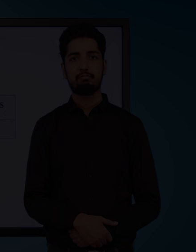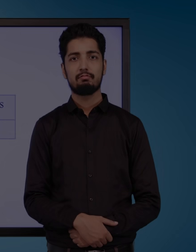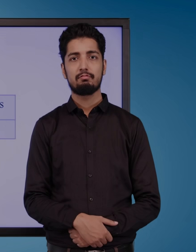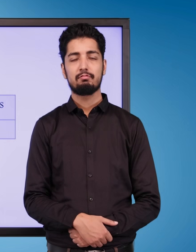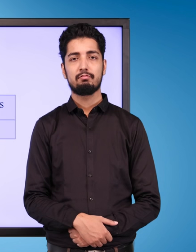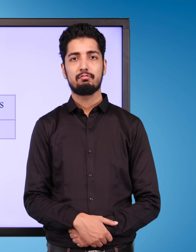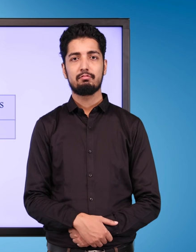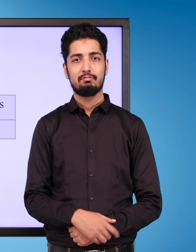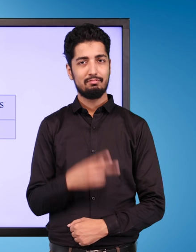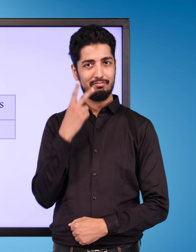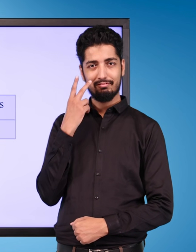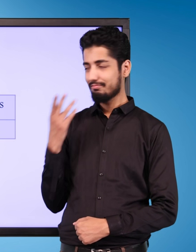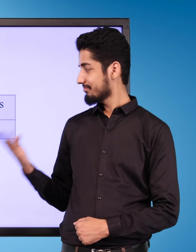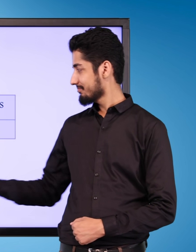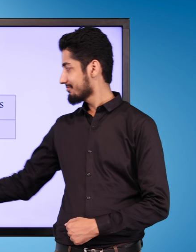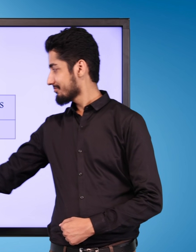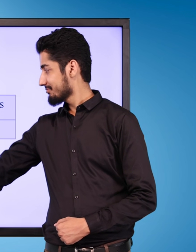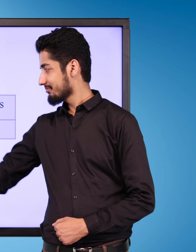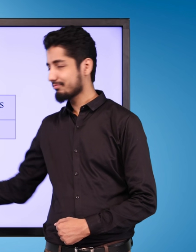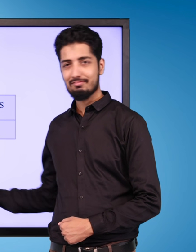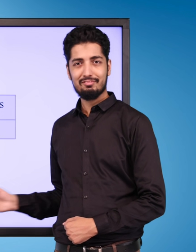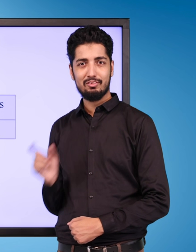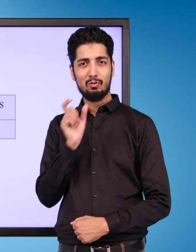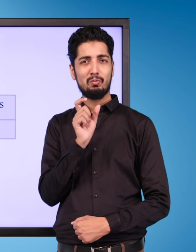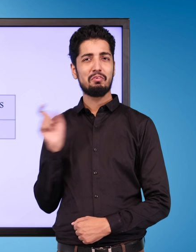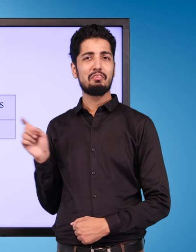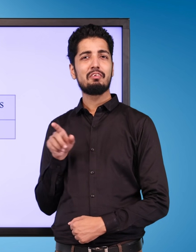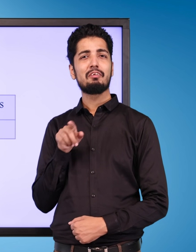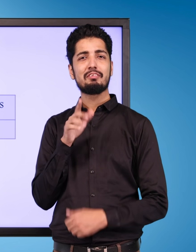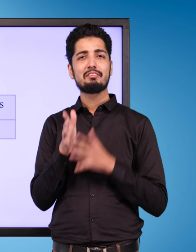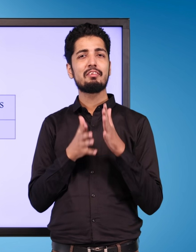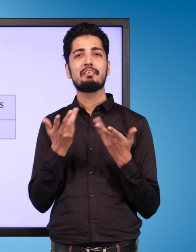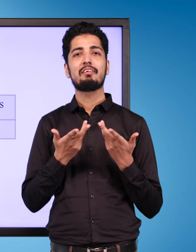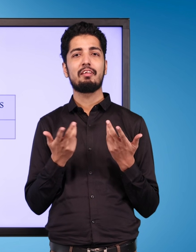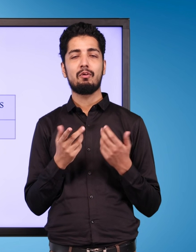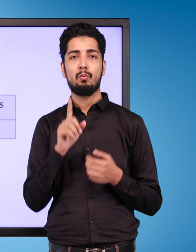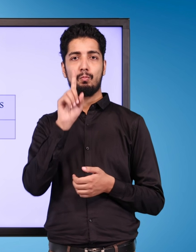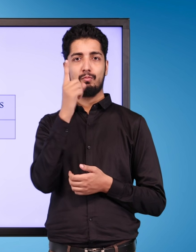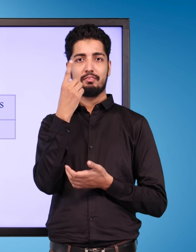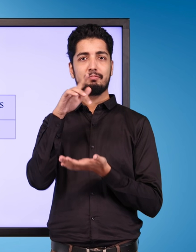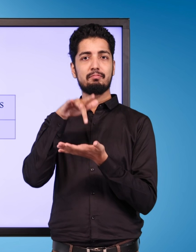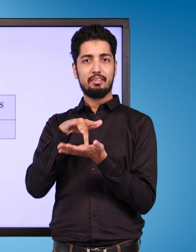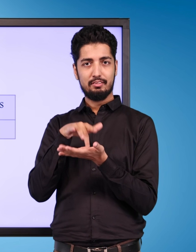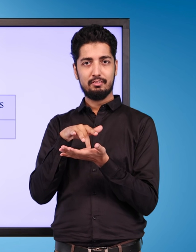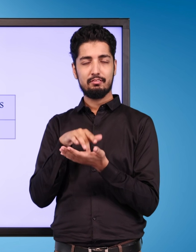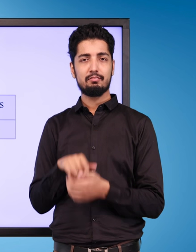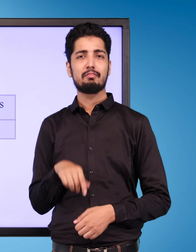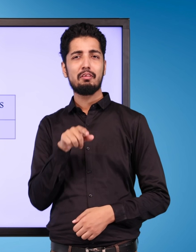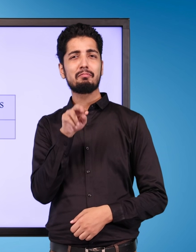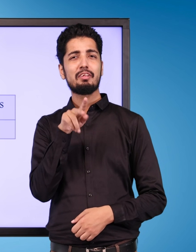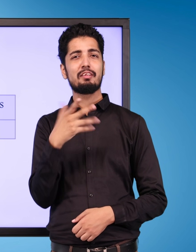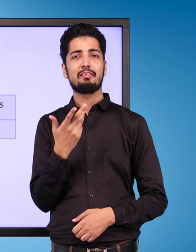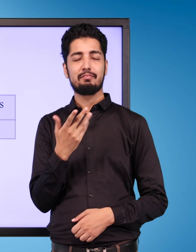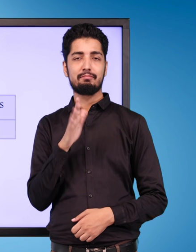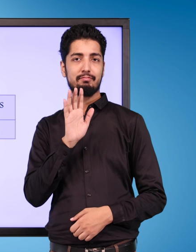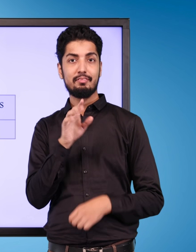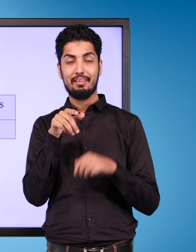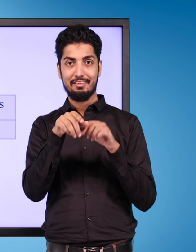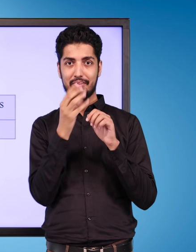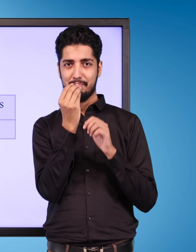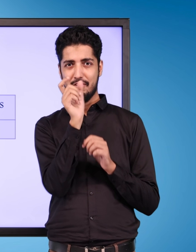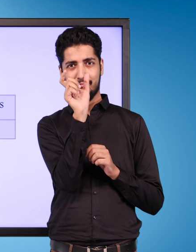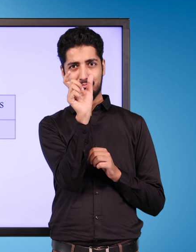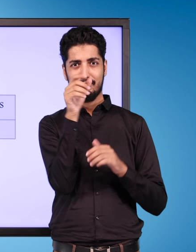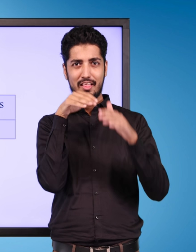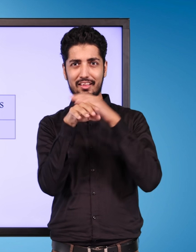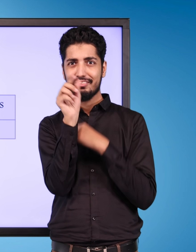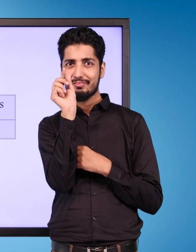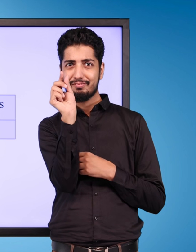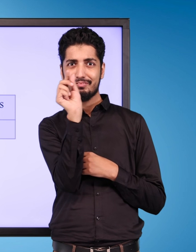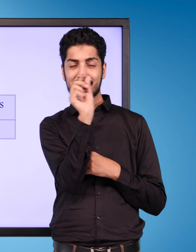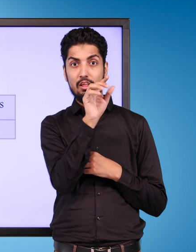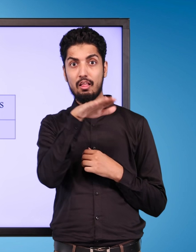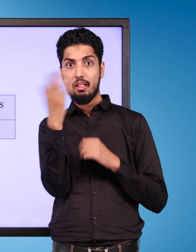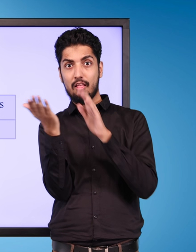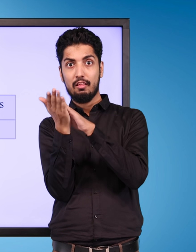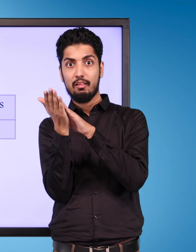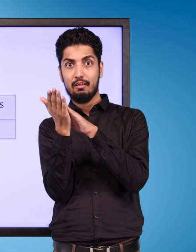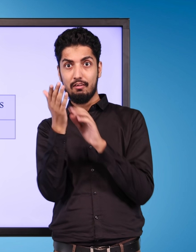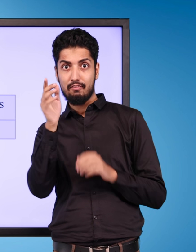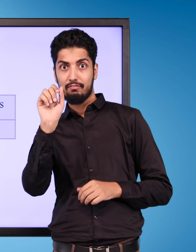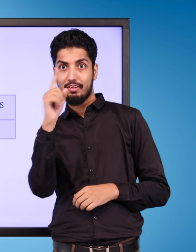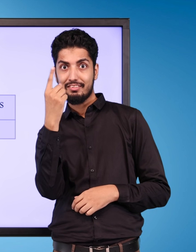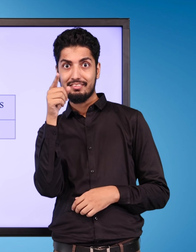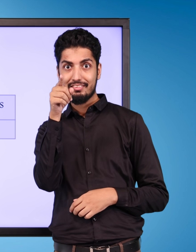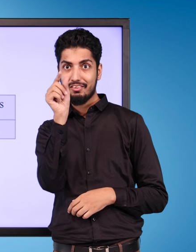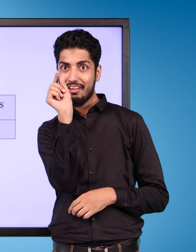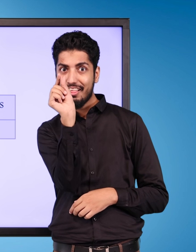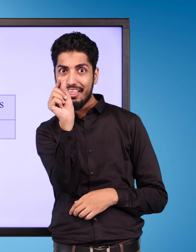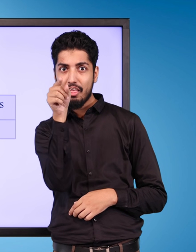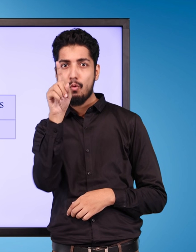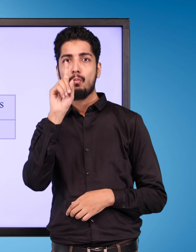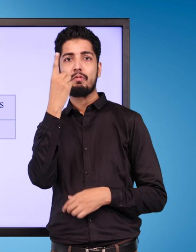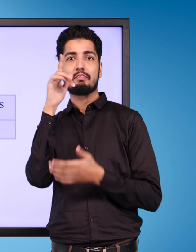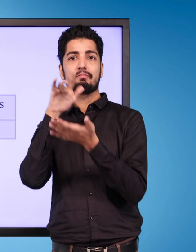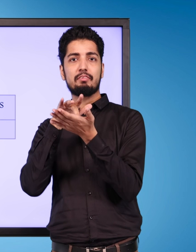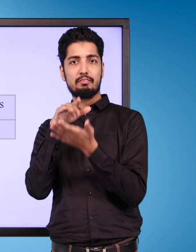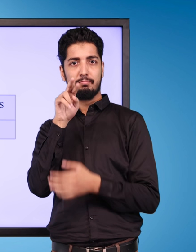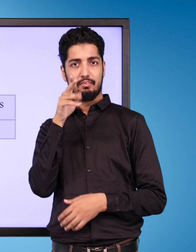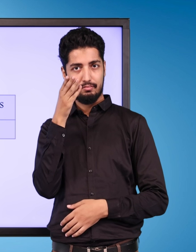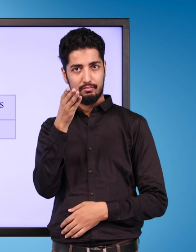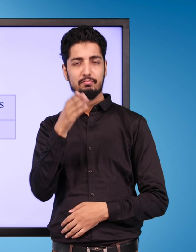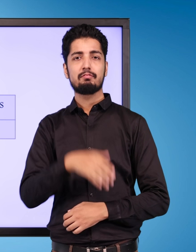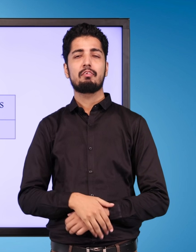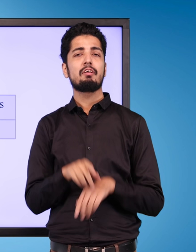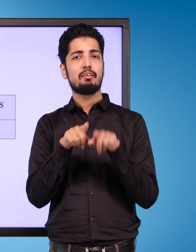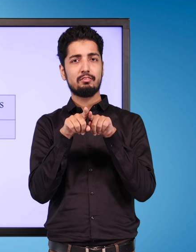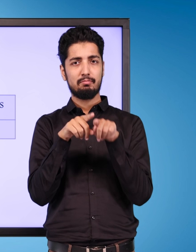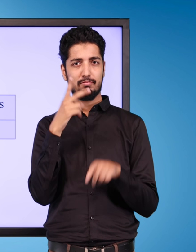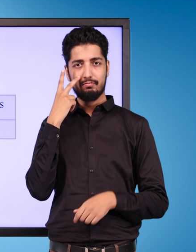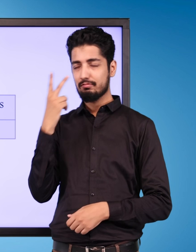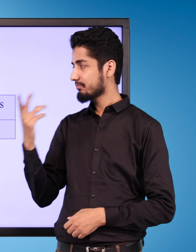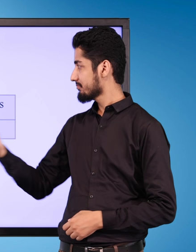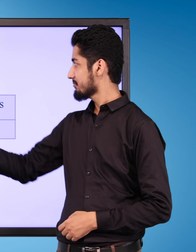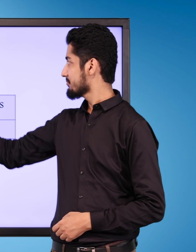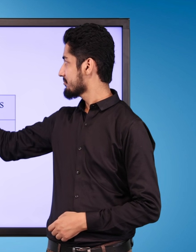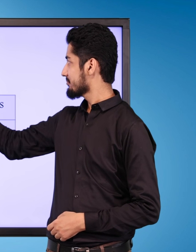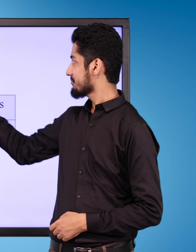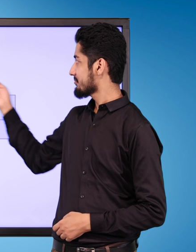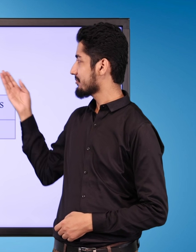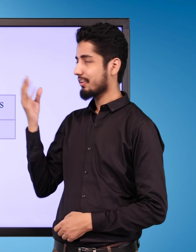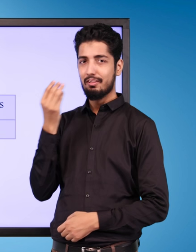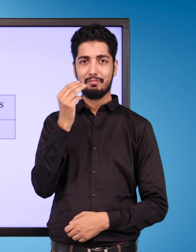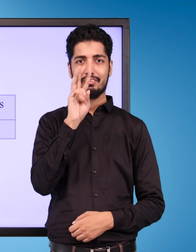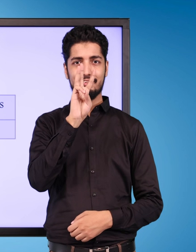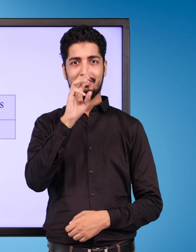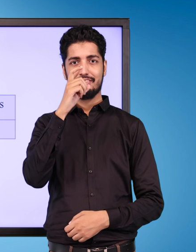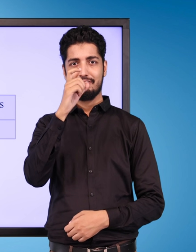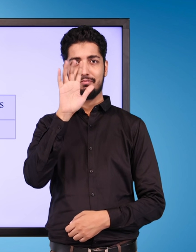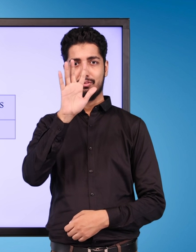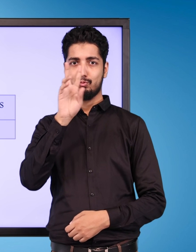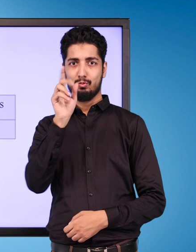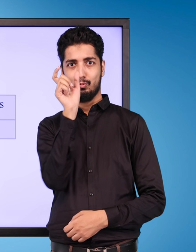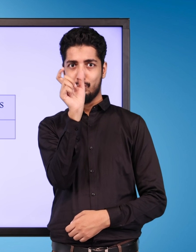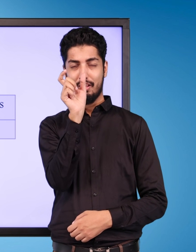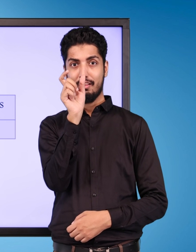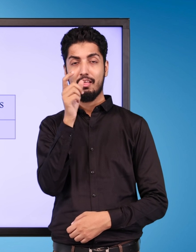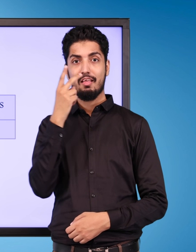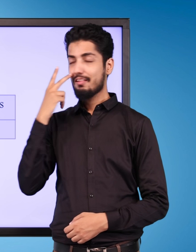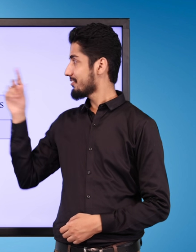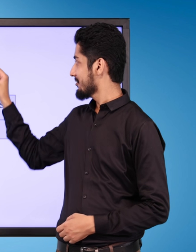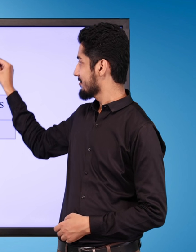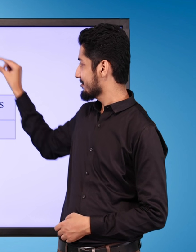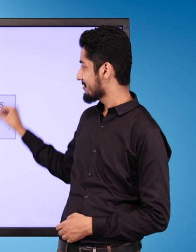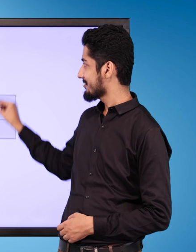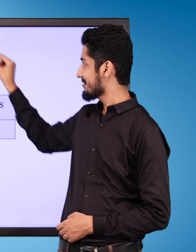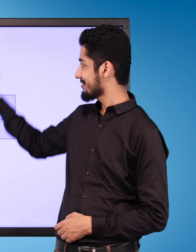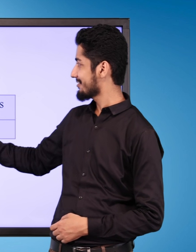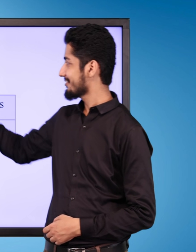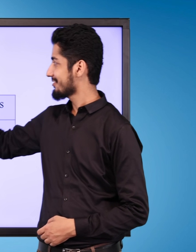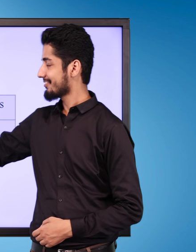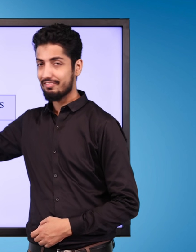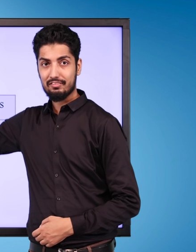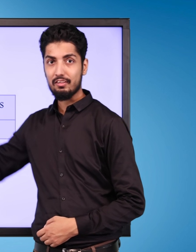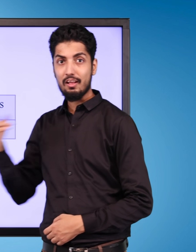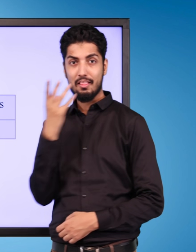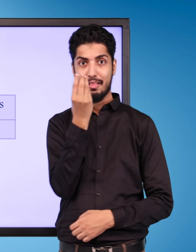Ones (place) This sign means ones or units It is the place value of the digit in the first position from the right in a number For example, in the number 3752